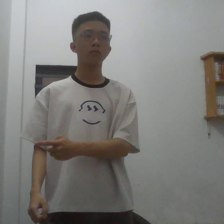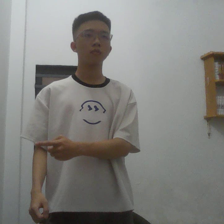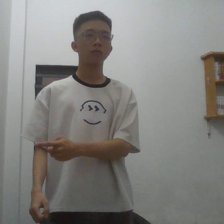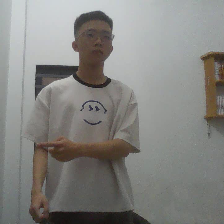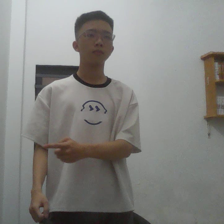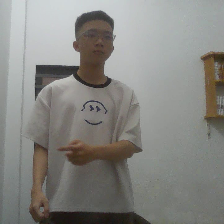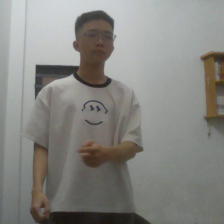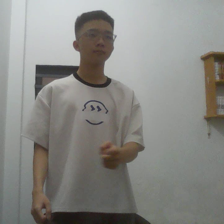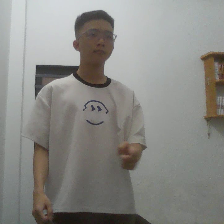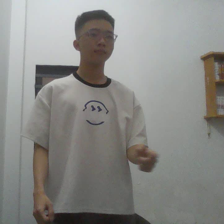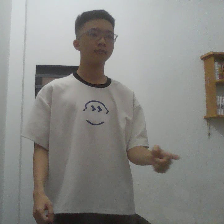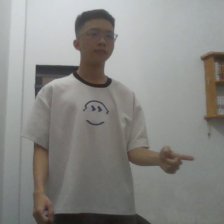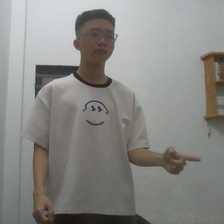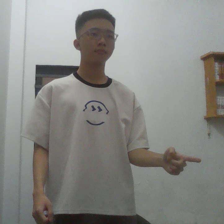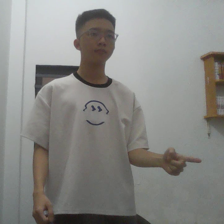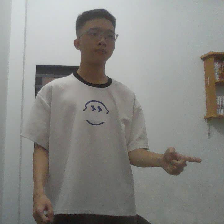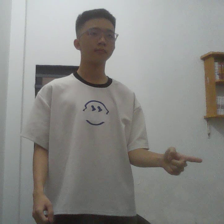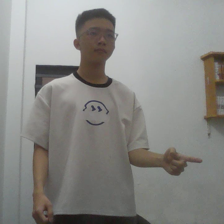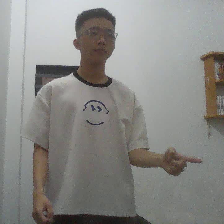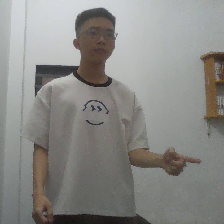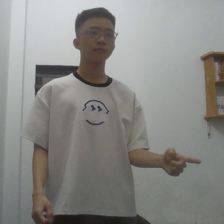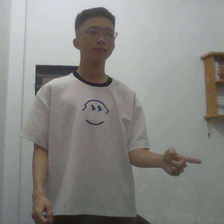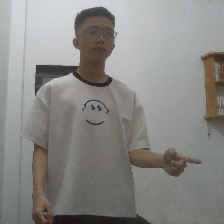cac ban